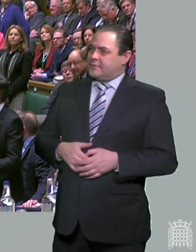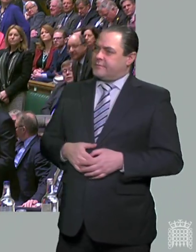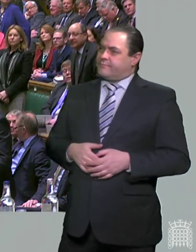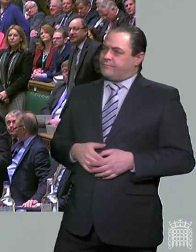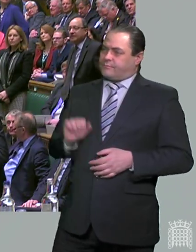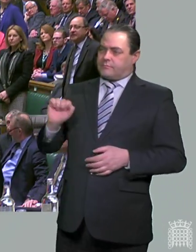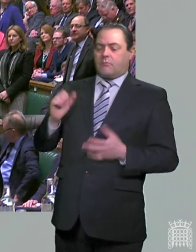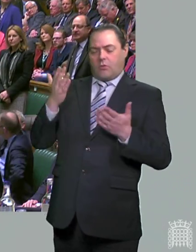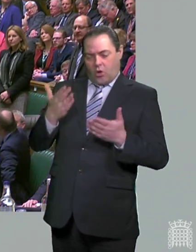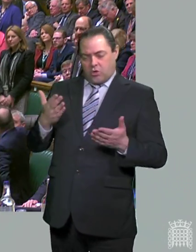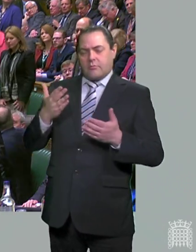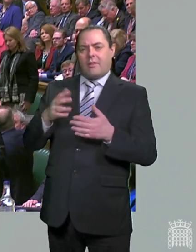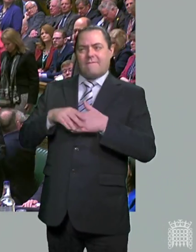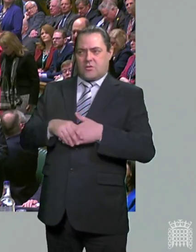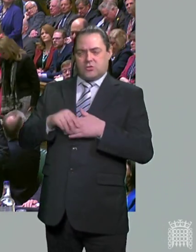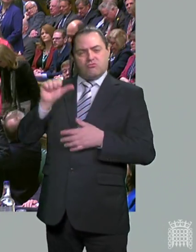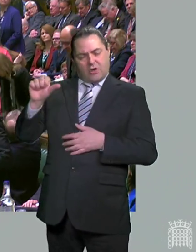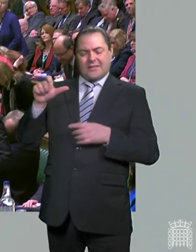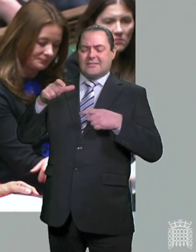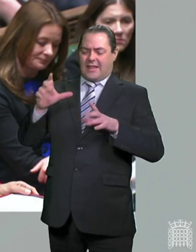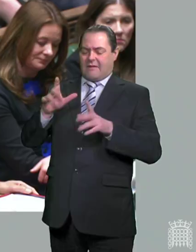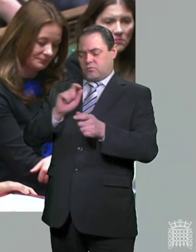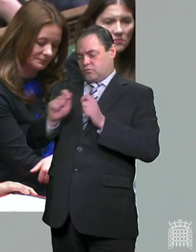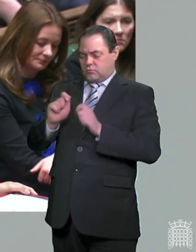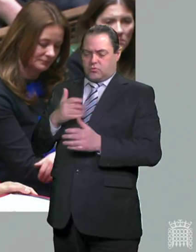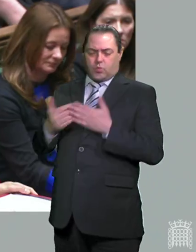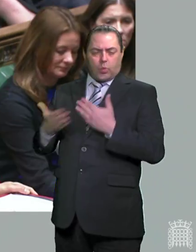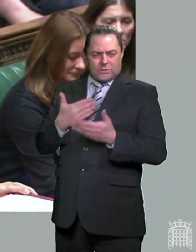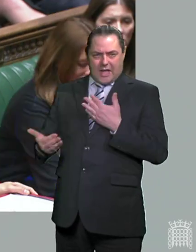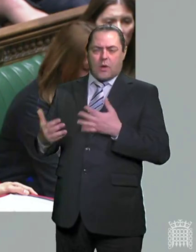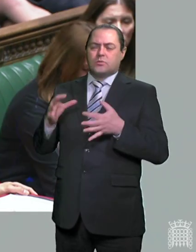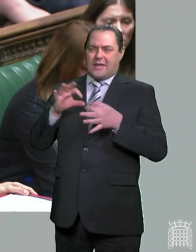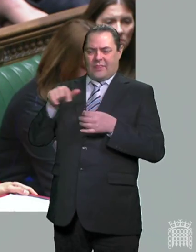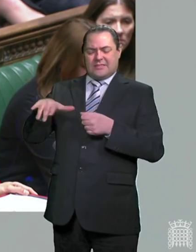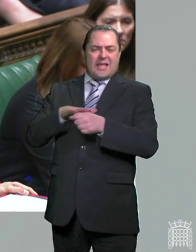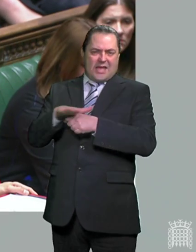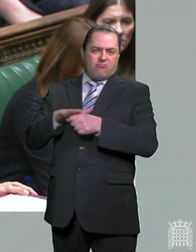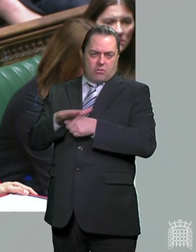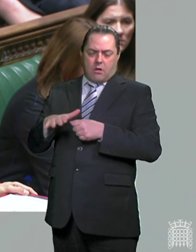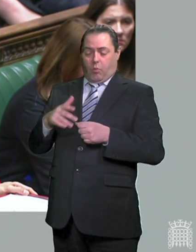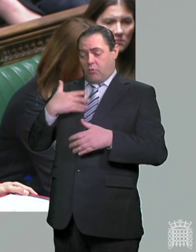My honourable Friend is right that there is still more work to do to tackle problems with the sector.